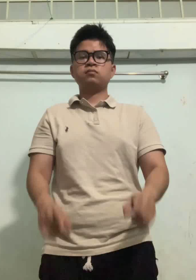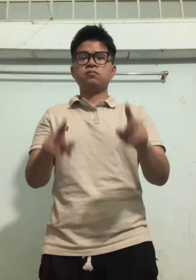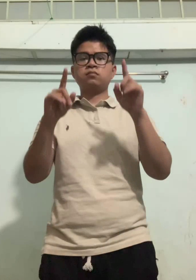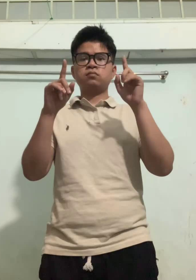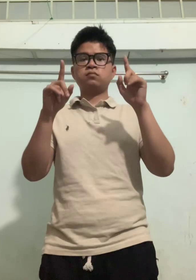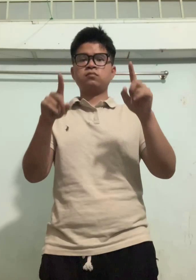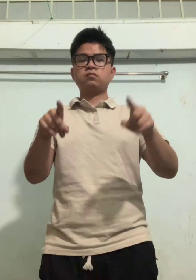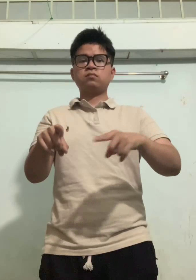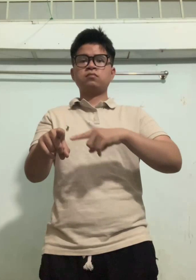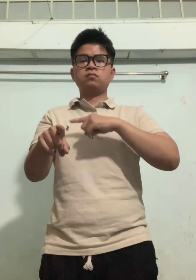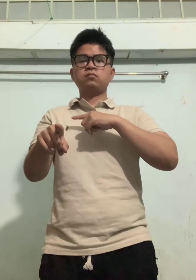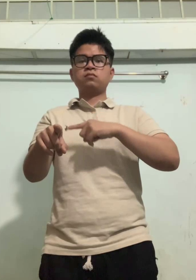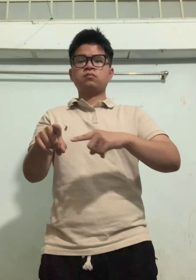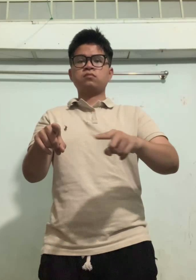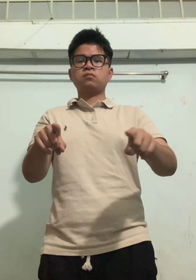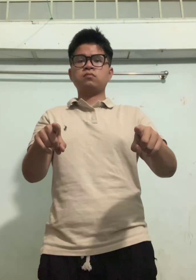phut